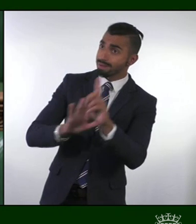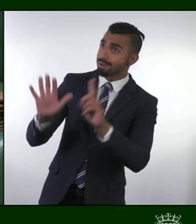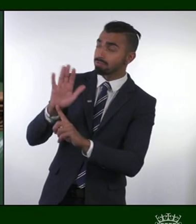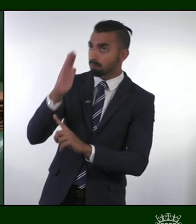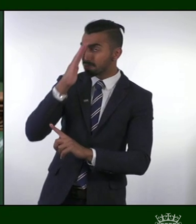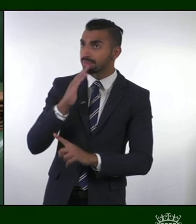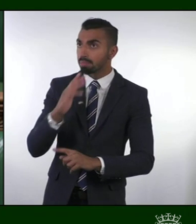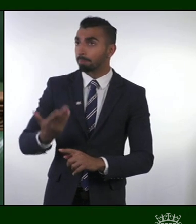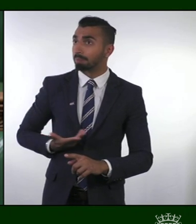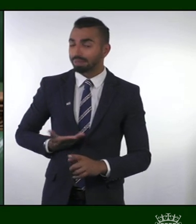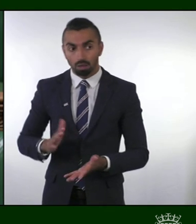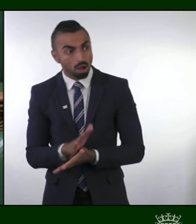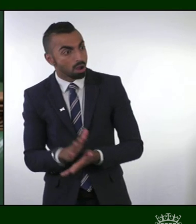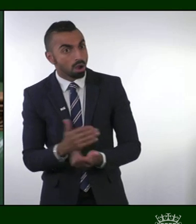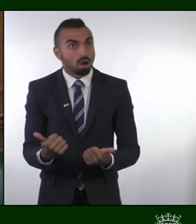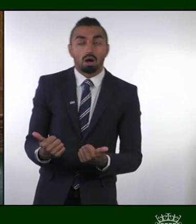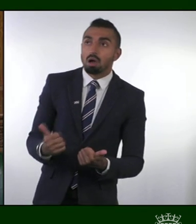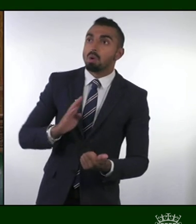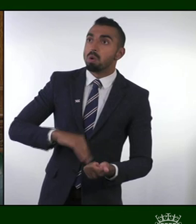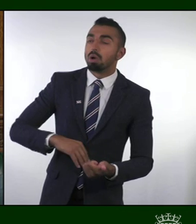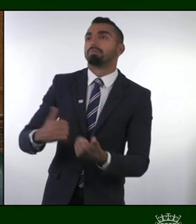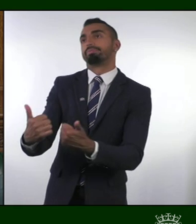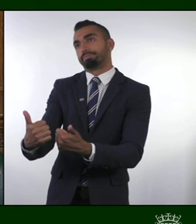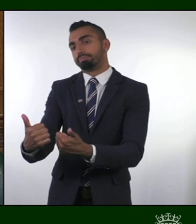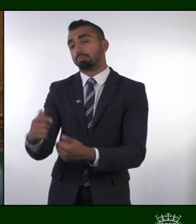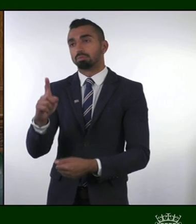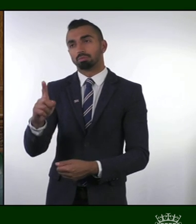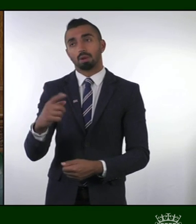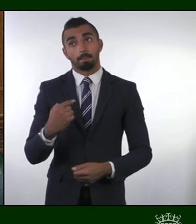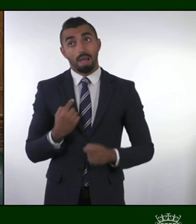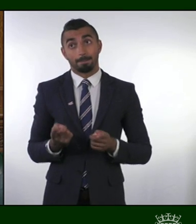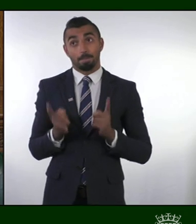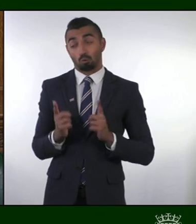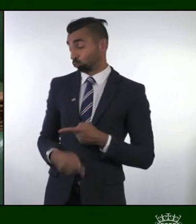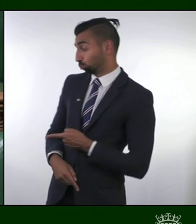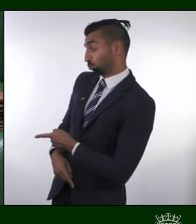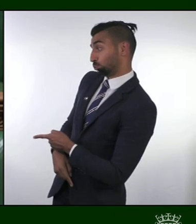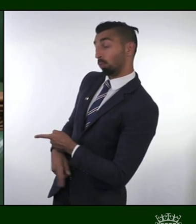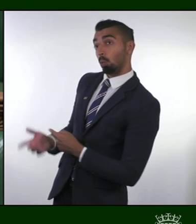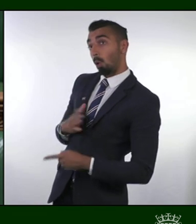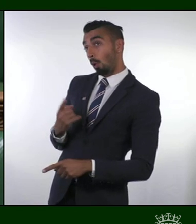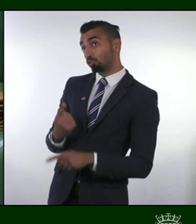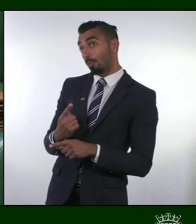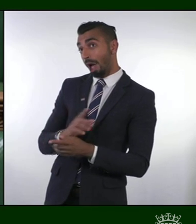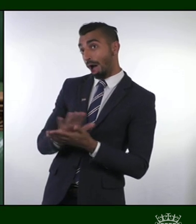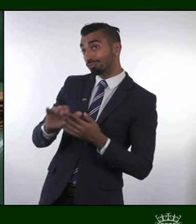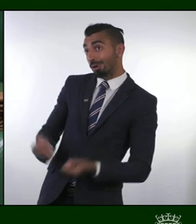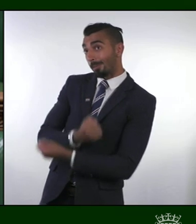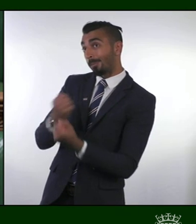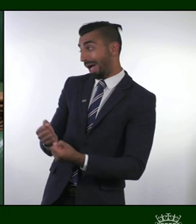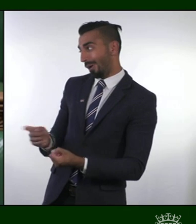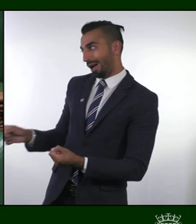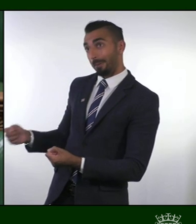On hydrogen, what I can say is that I am absolutely not in a position to steal my boss’s thunder, so I will leave future announcements on hydrogen to him.